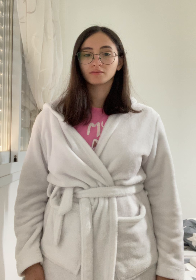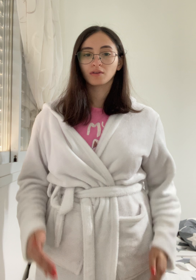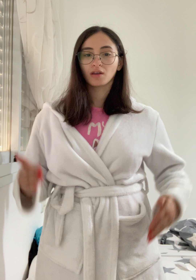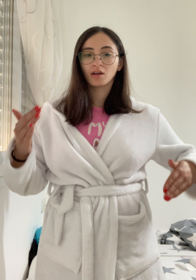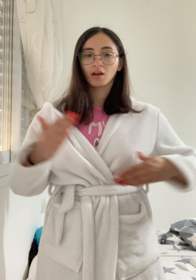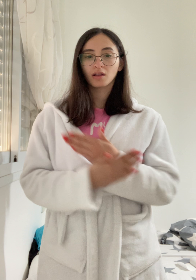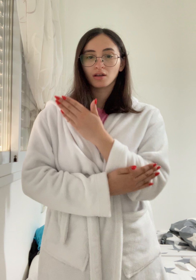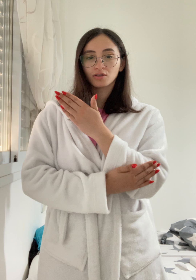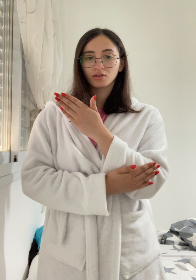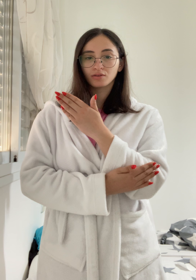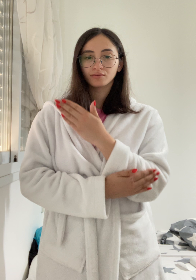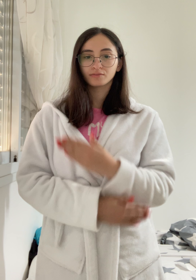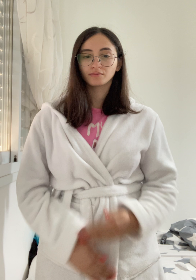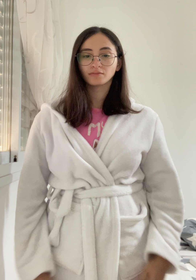חדש